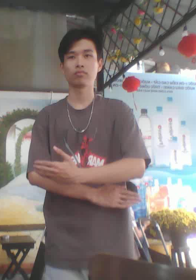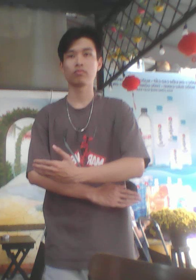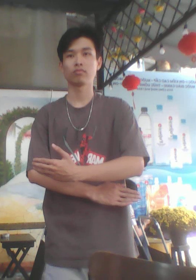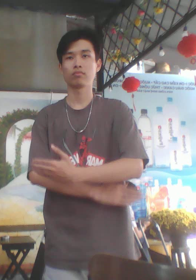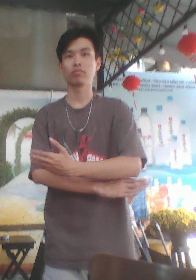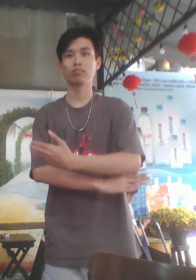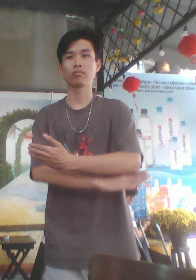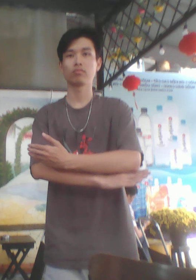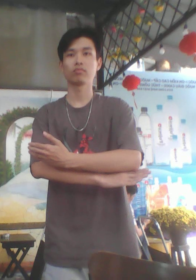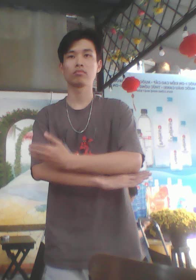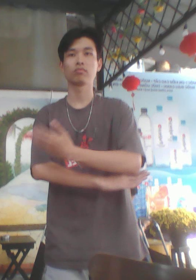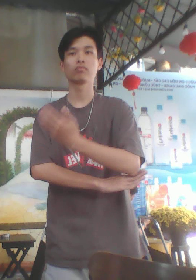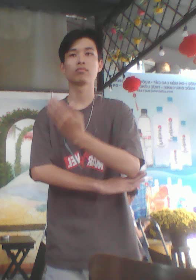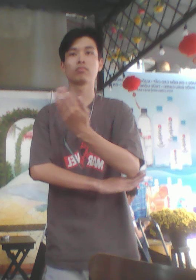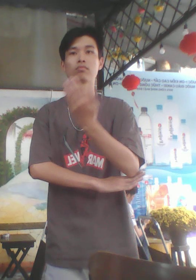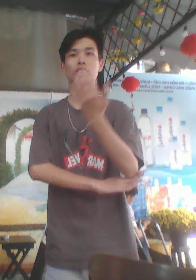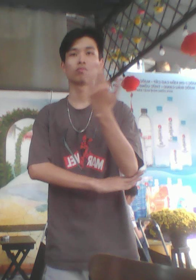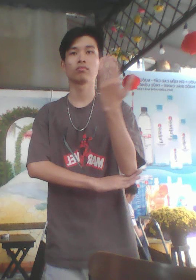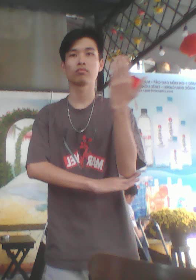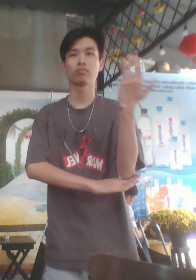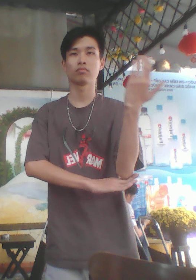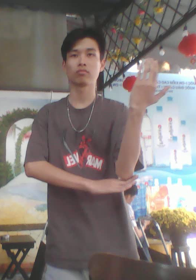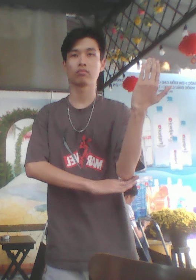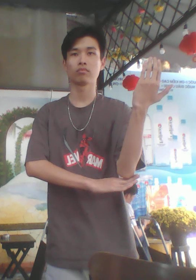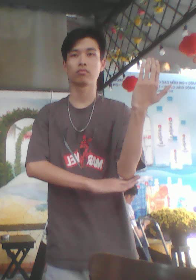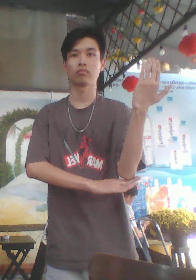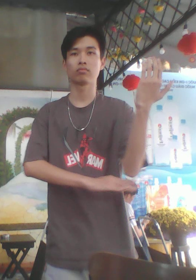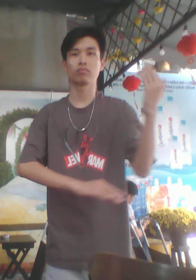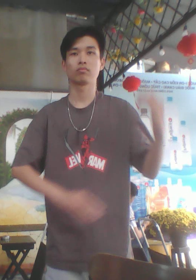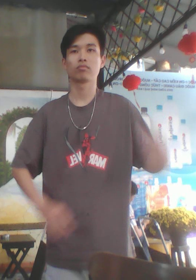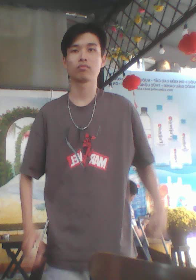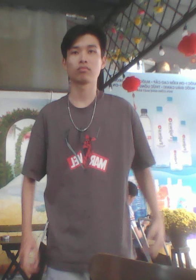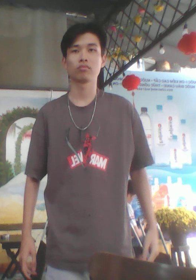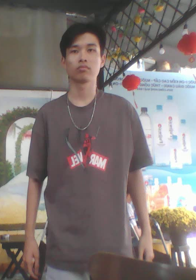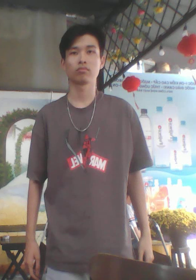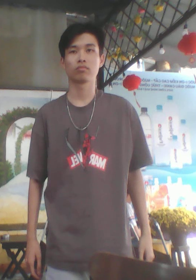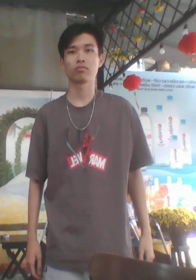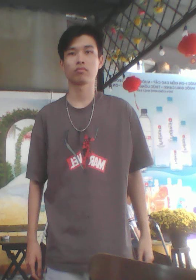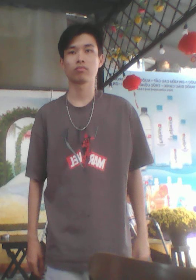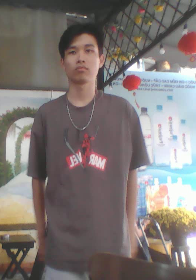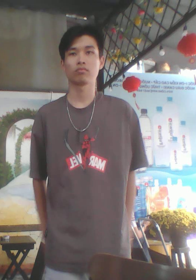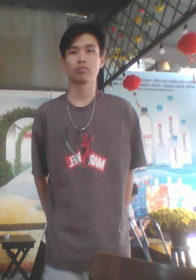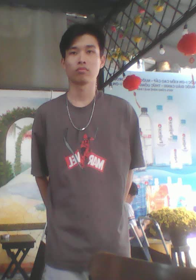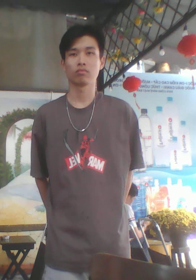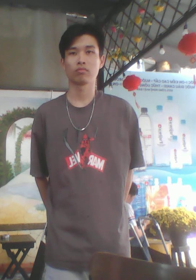buổi sáng